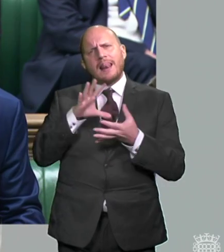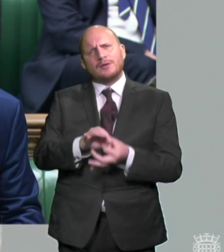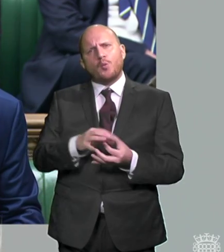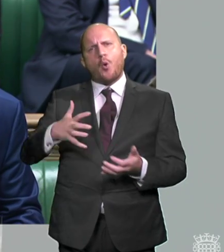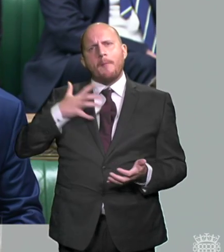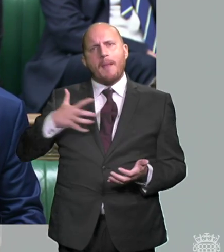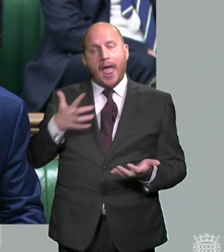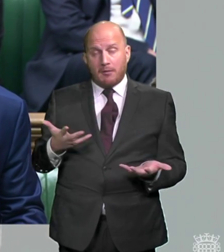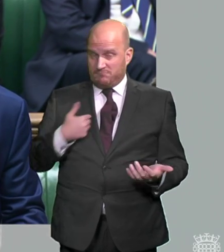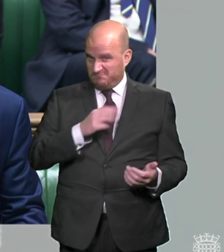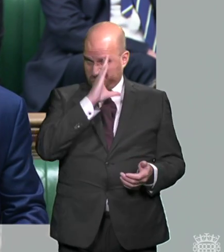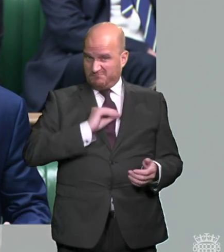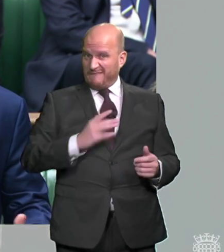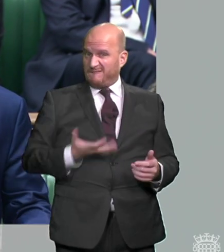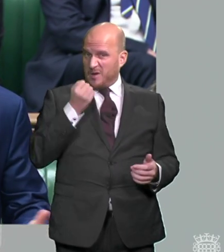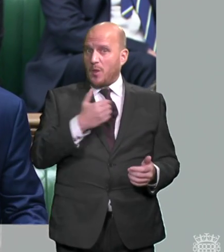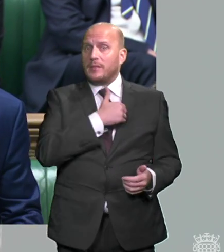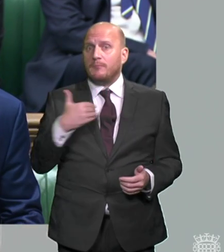I received notification this morning and I immediately asked